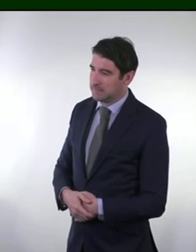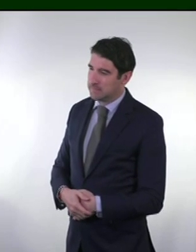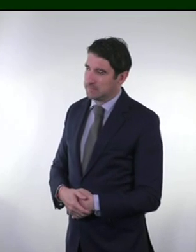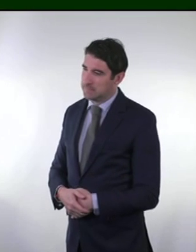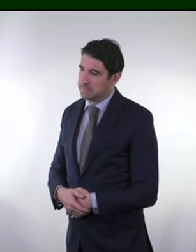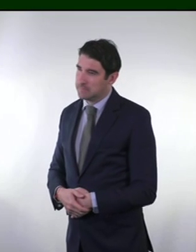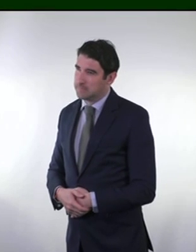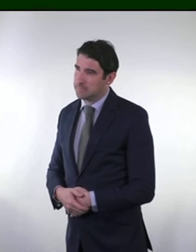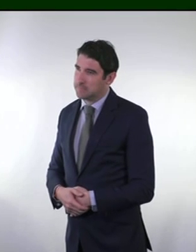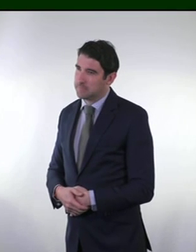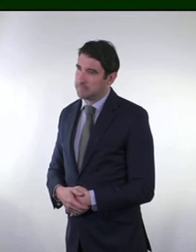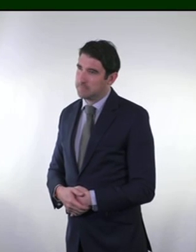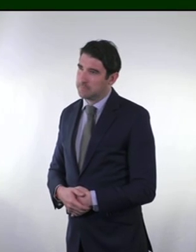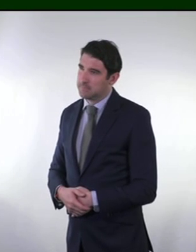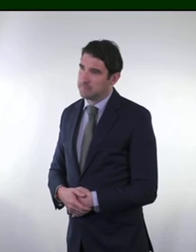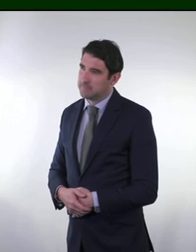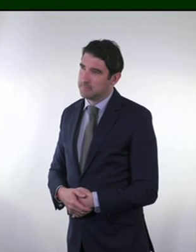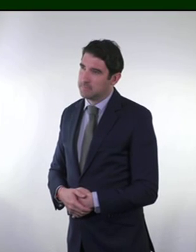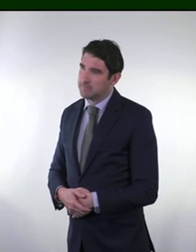And hopefully he can do Chorley at the same time.